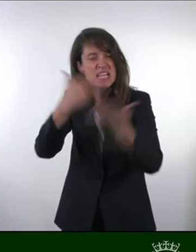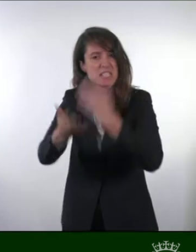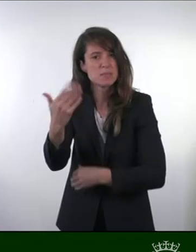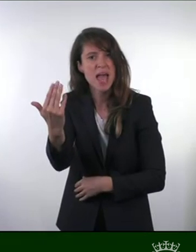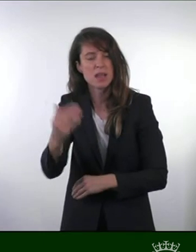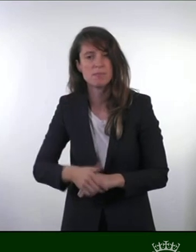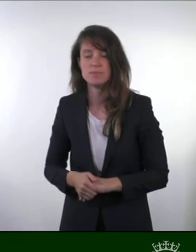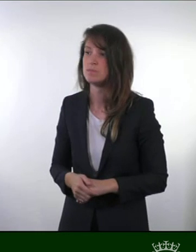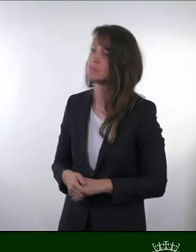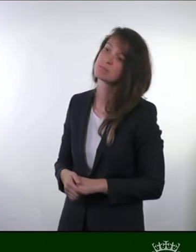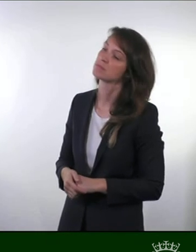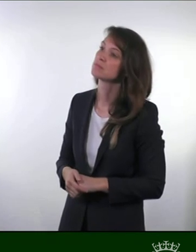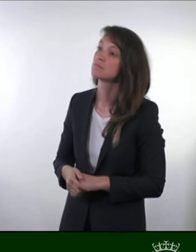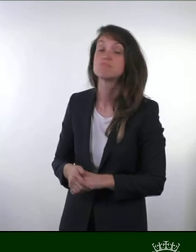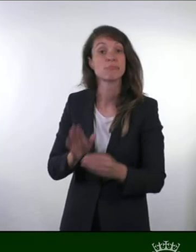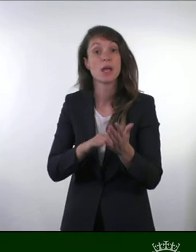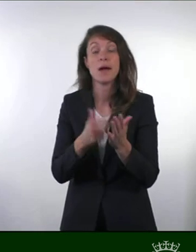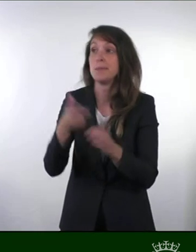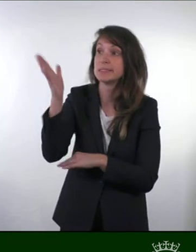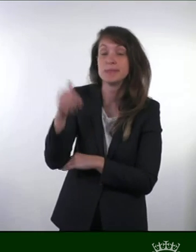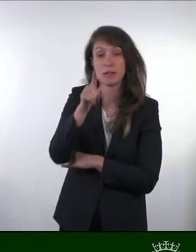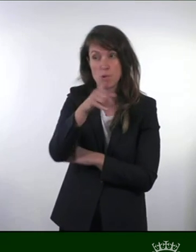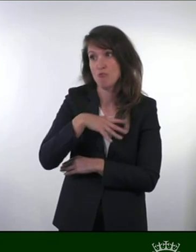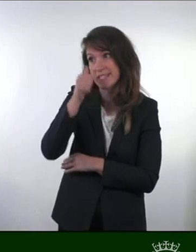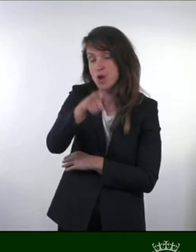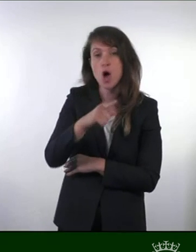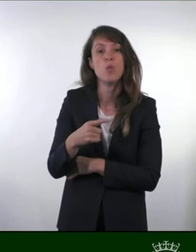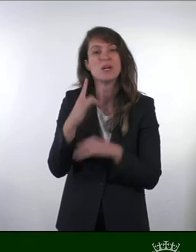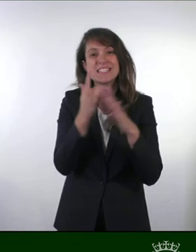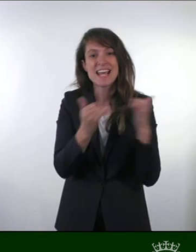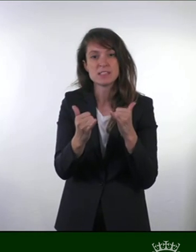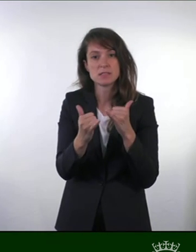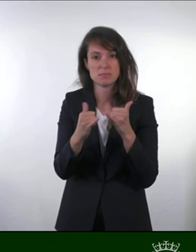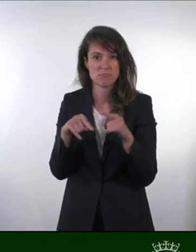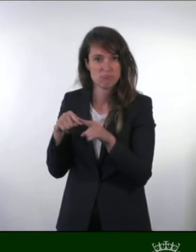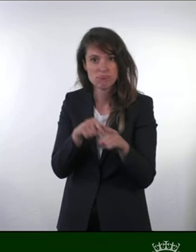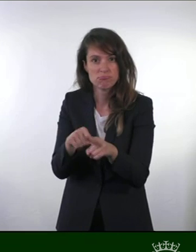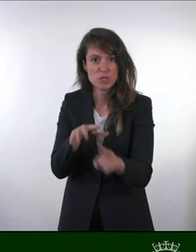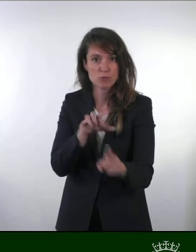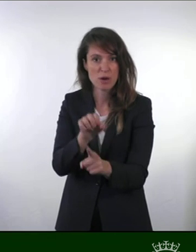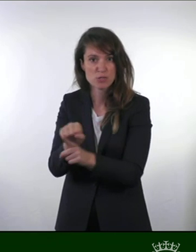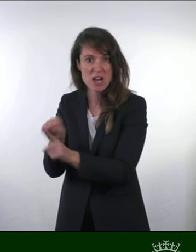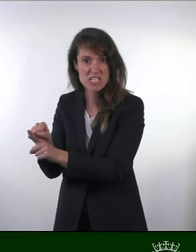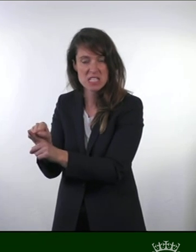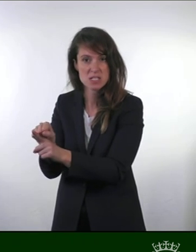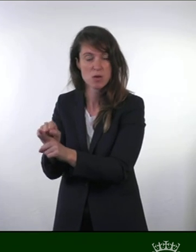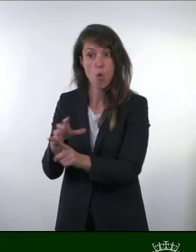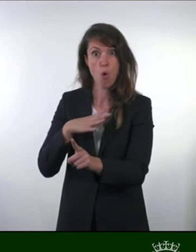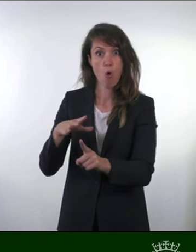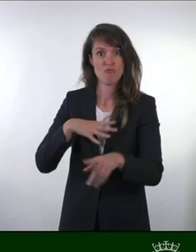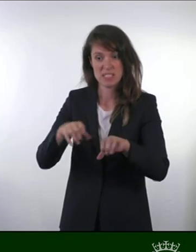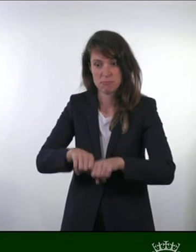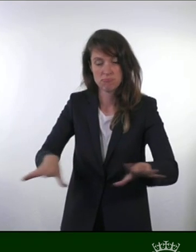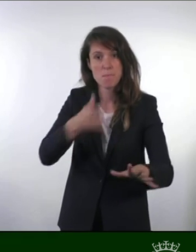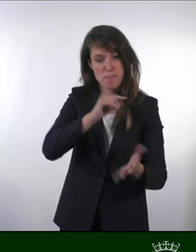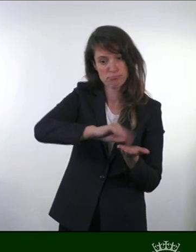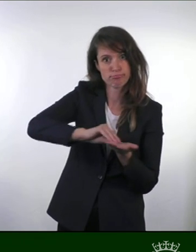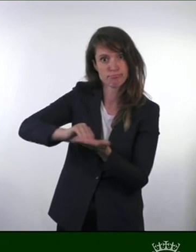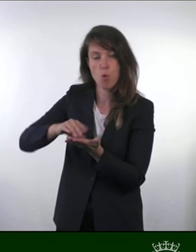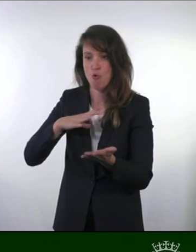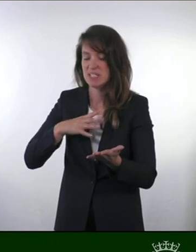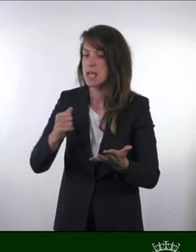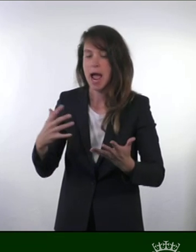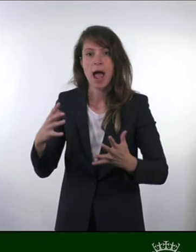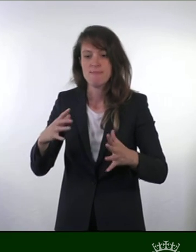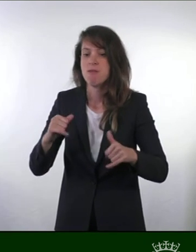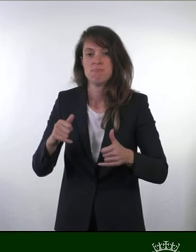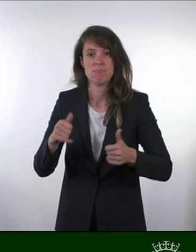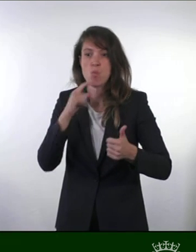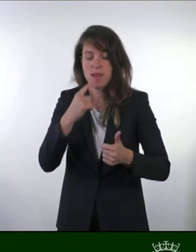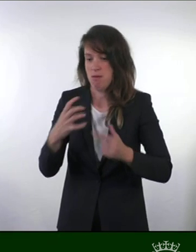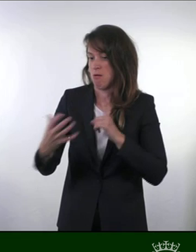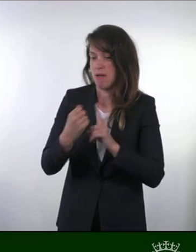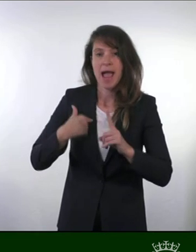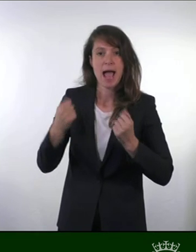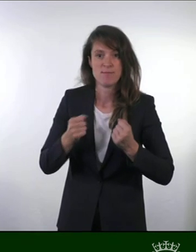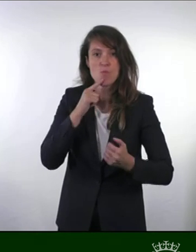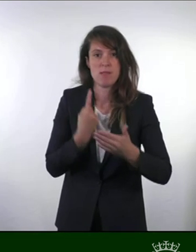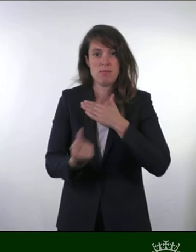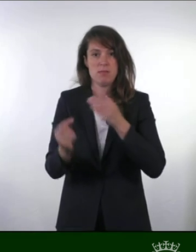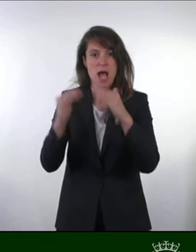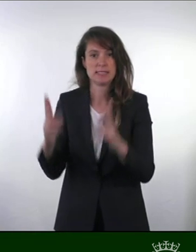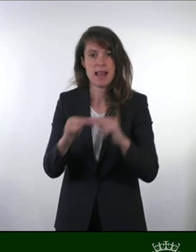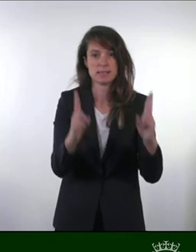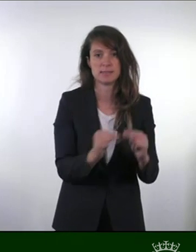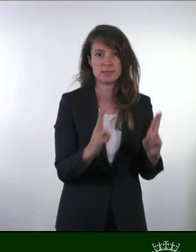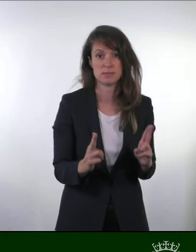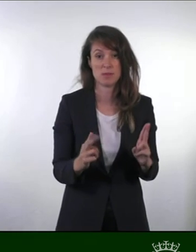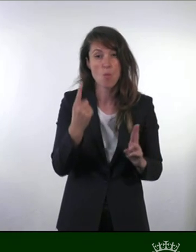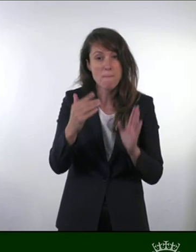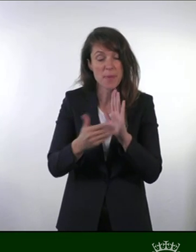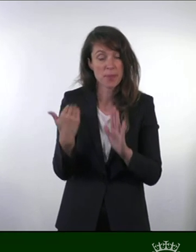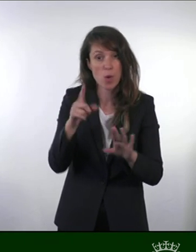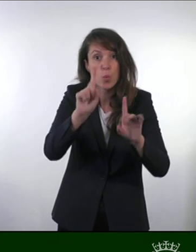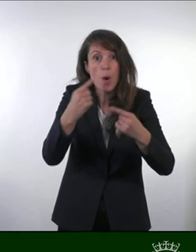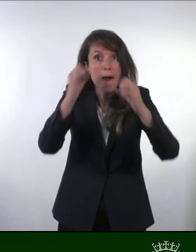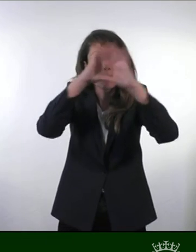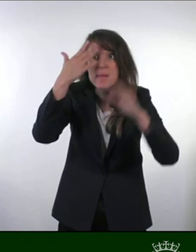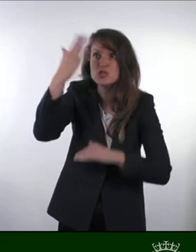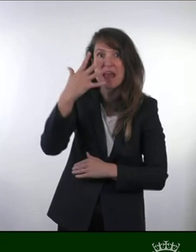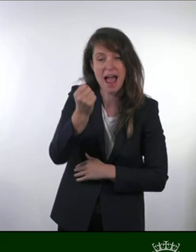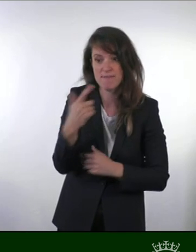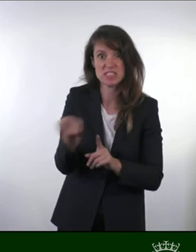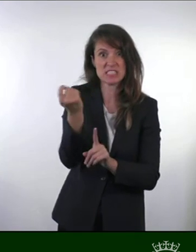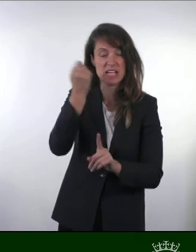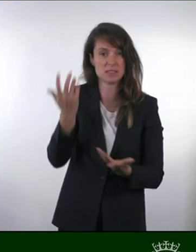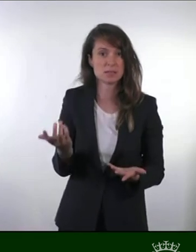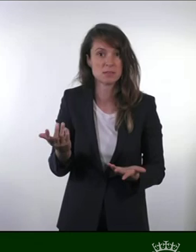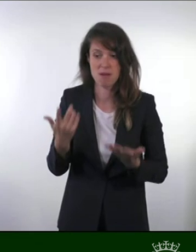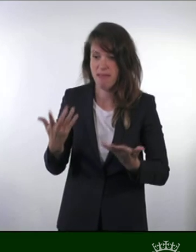As the right honourable and learned Gentleman knows very well, the test, track and trace operation is reaching huge numbers of people and causing them to self-isolate in ways that I do not think he conceivably could have expected a month ago when the system was set up.